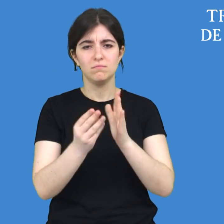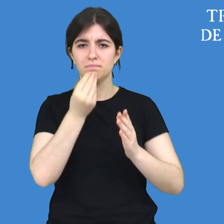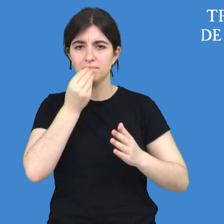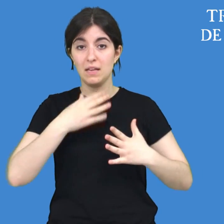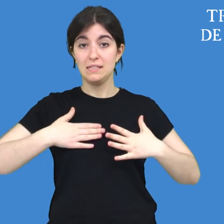comer